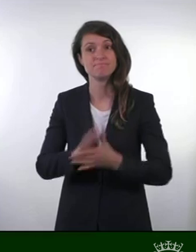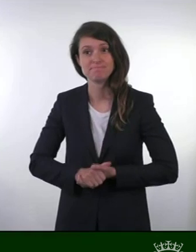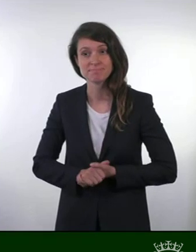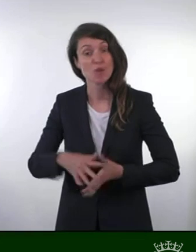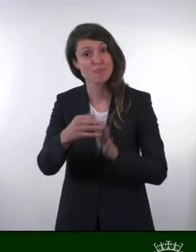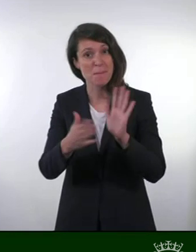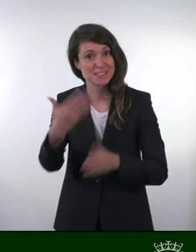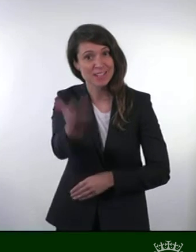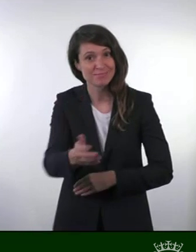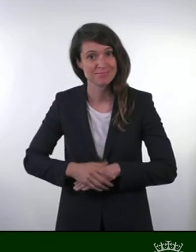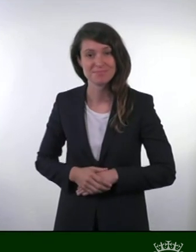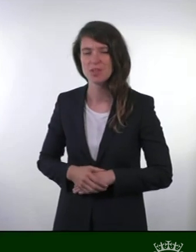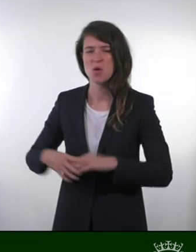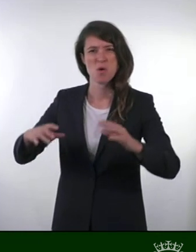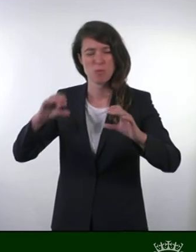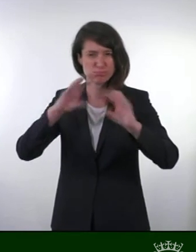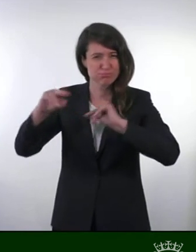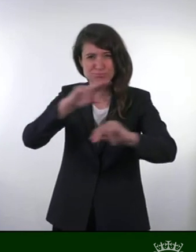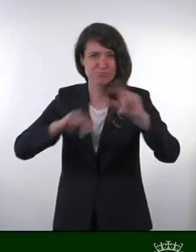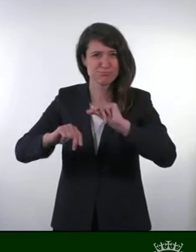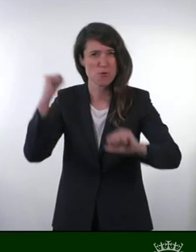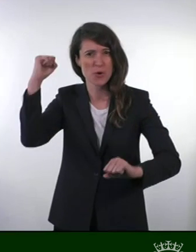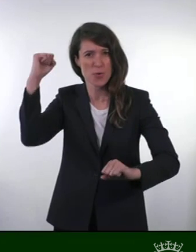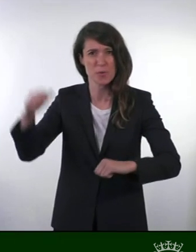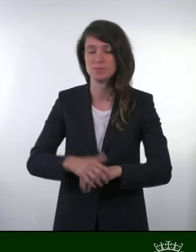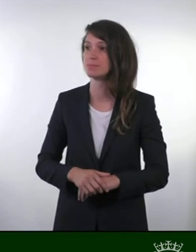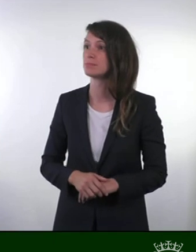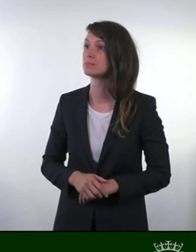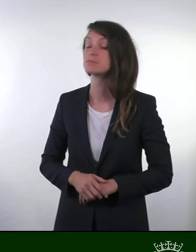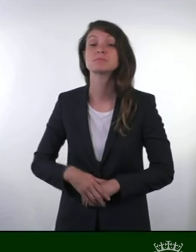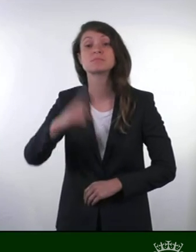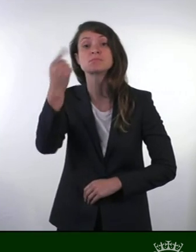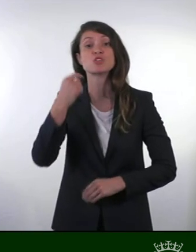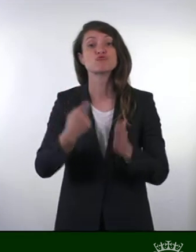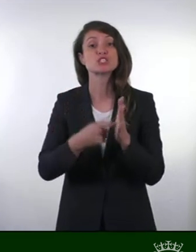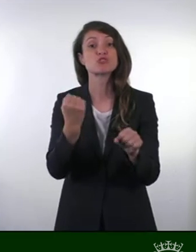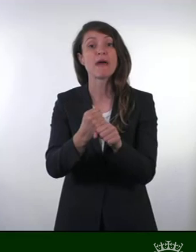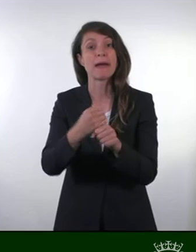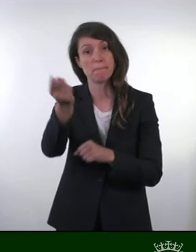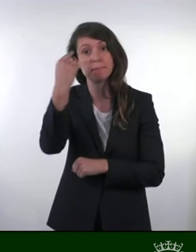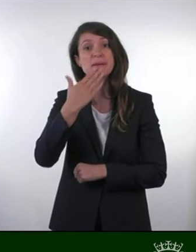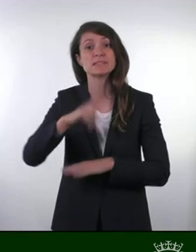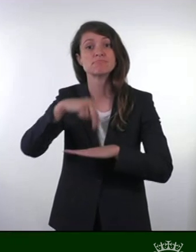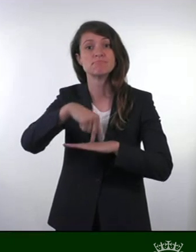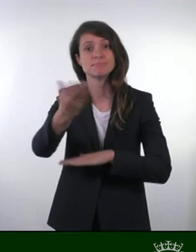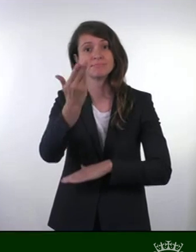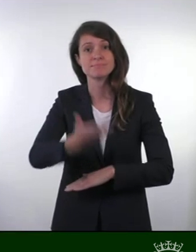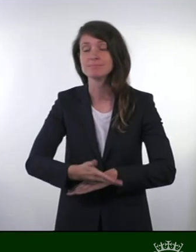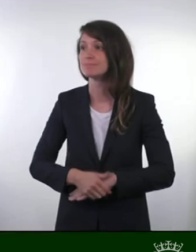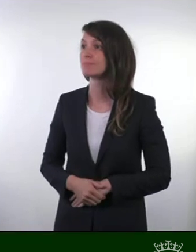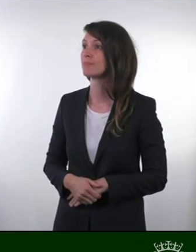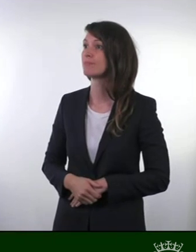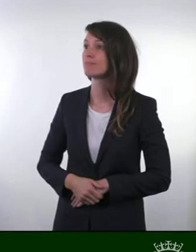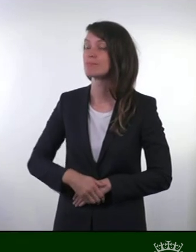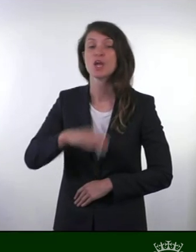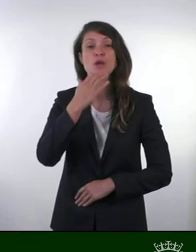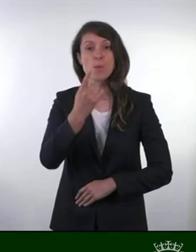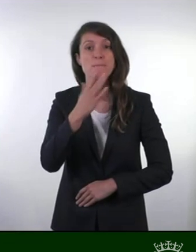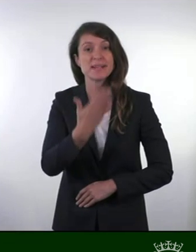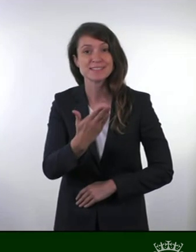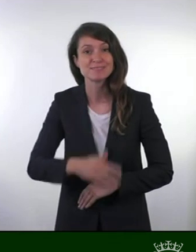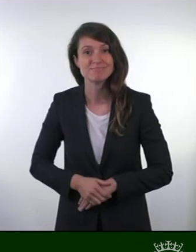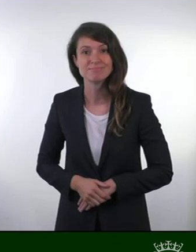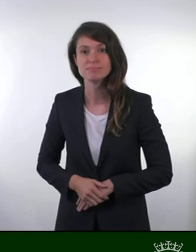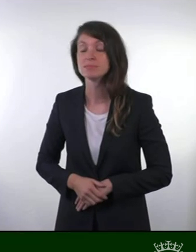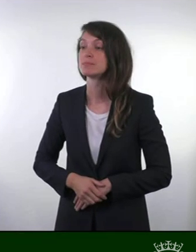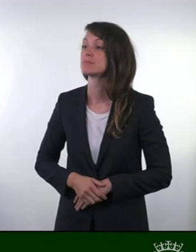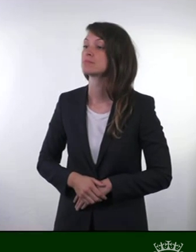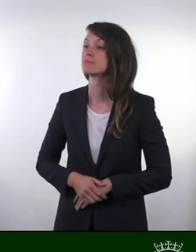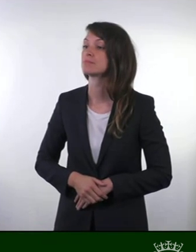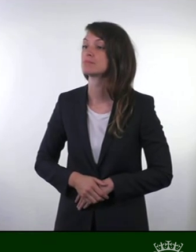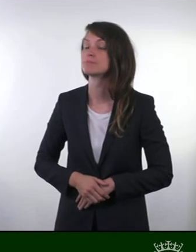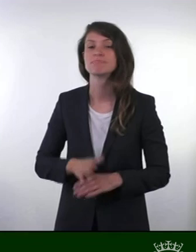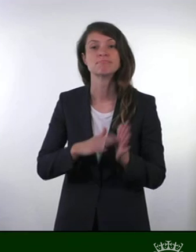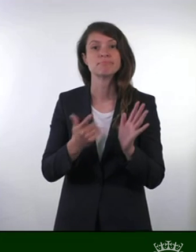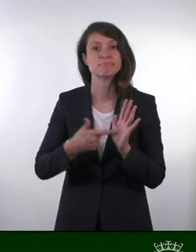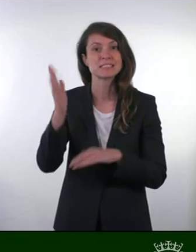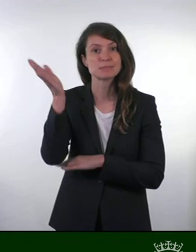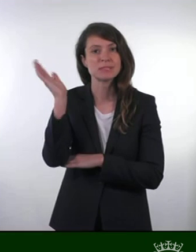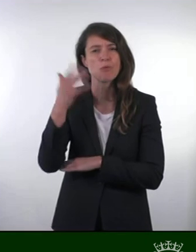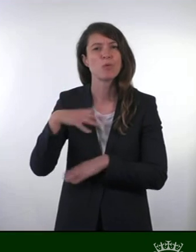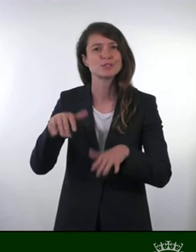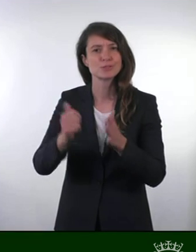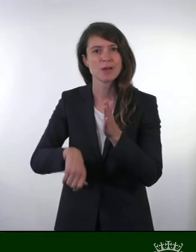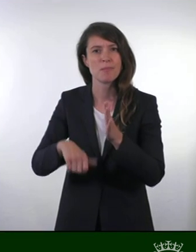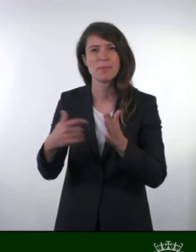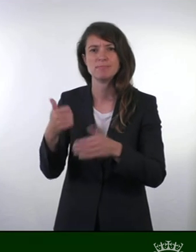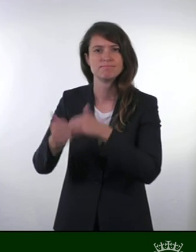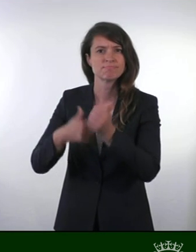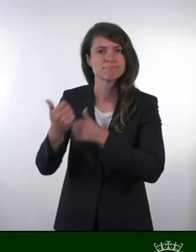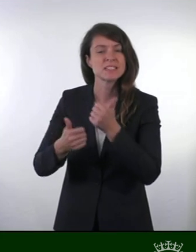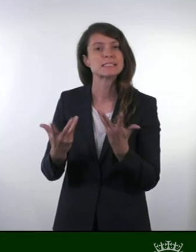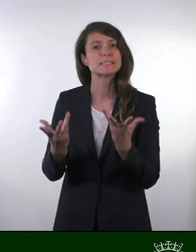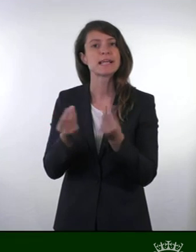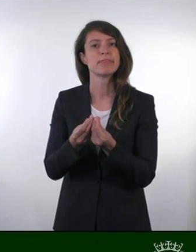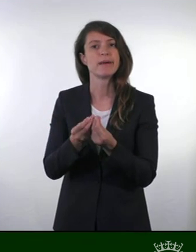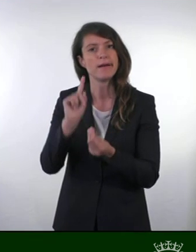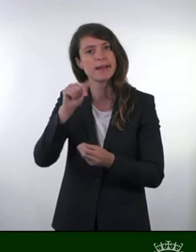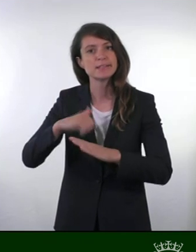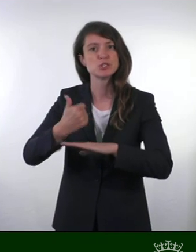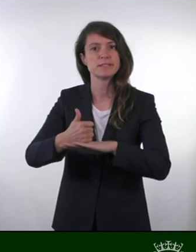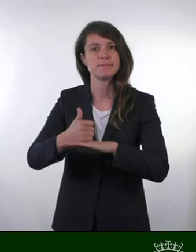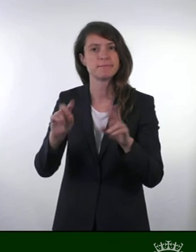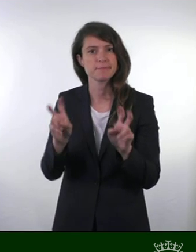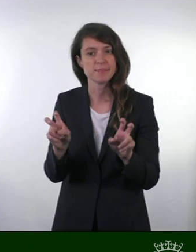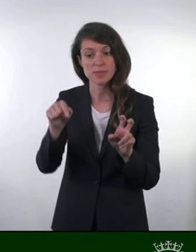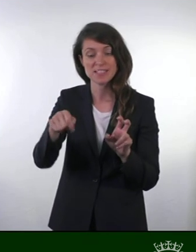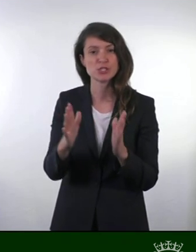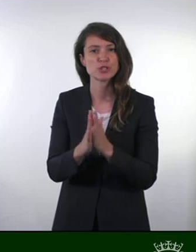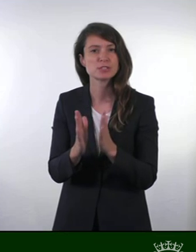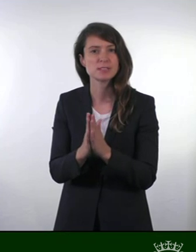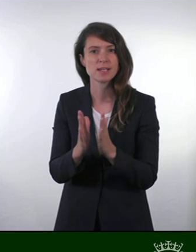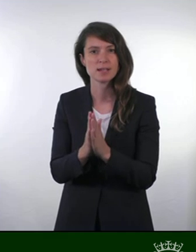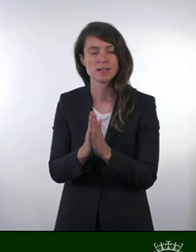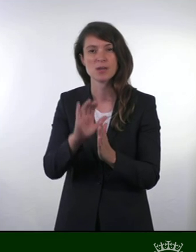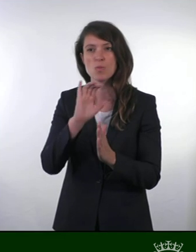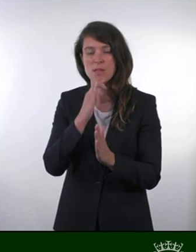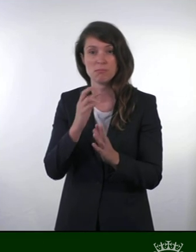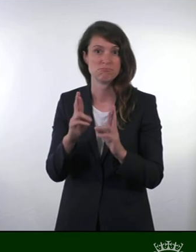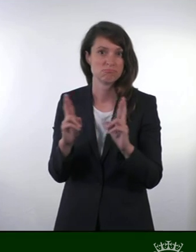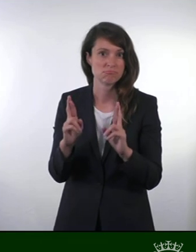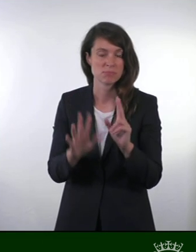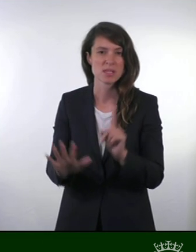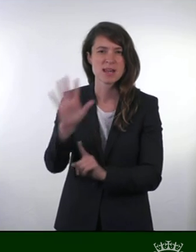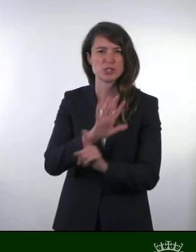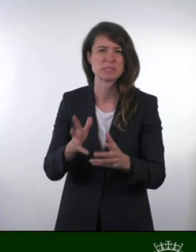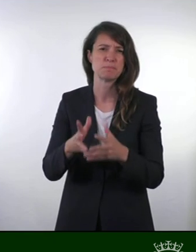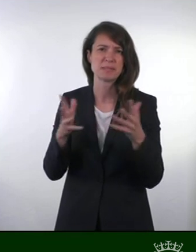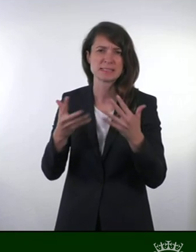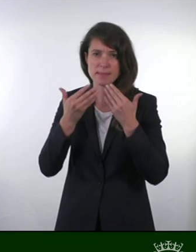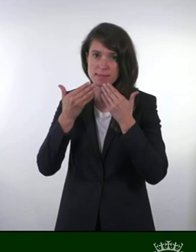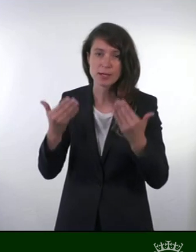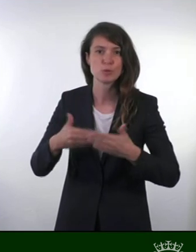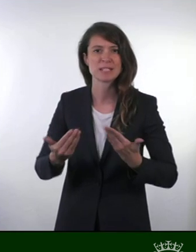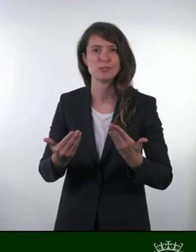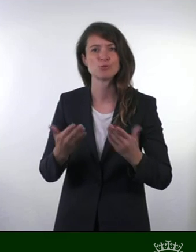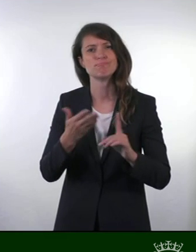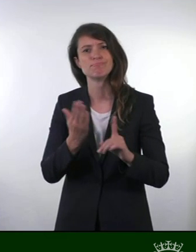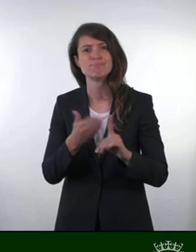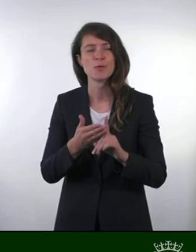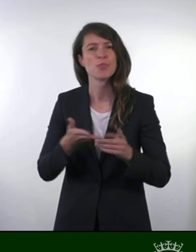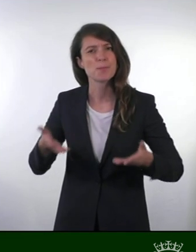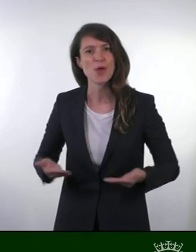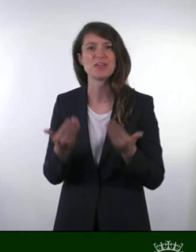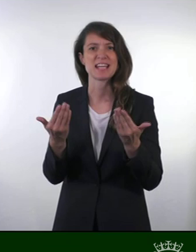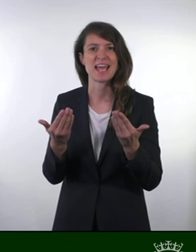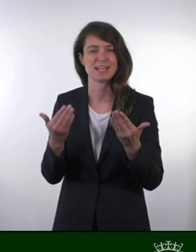May I start by commending the Together initiative for organising this coming Sunday what will hopefully be the nation’s biggest ever Thank You Day to mark the birthday of the NHS?